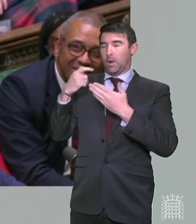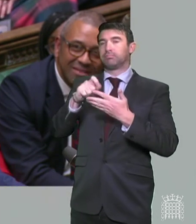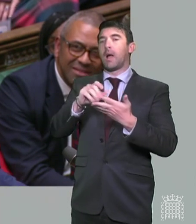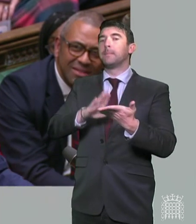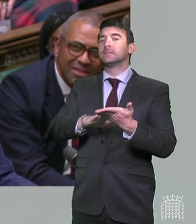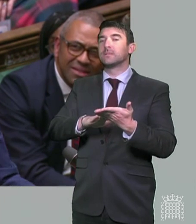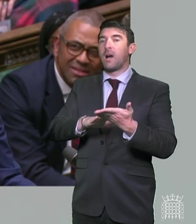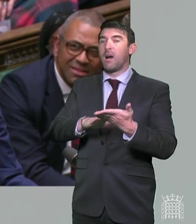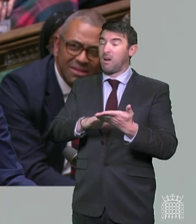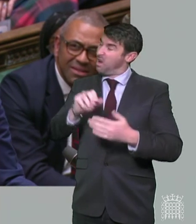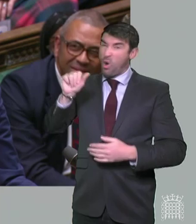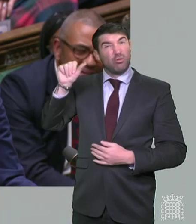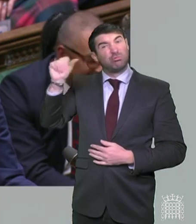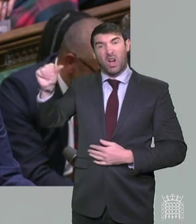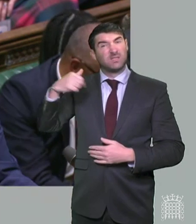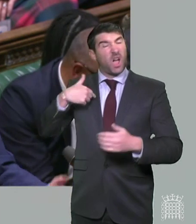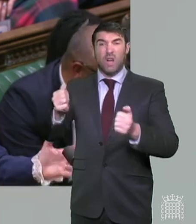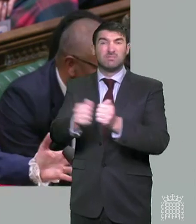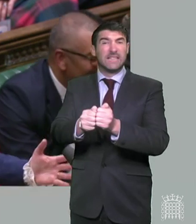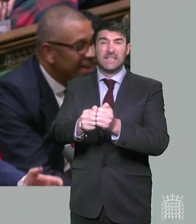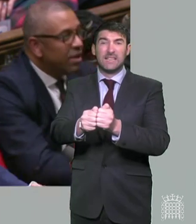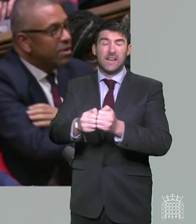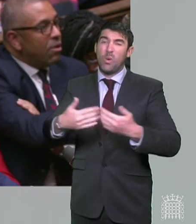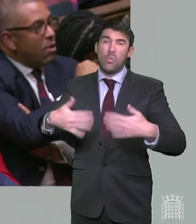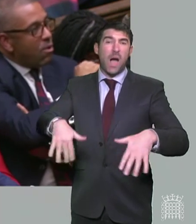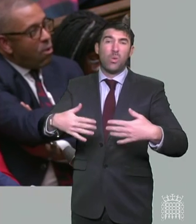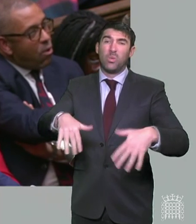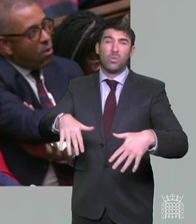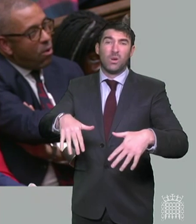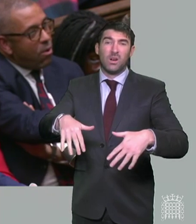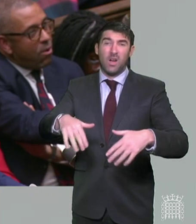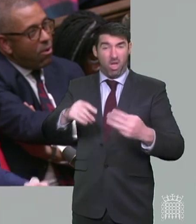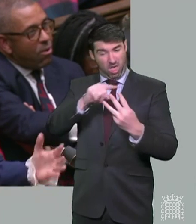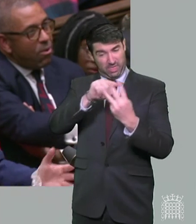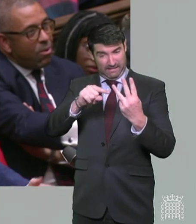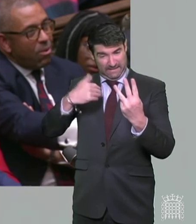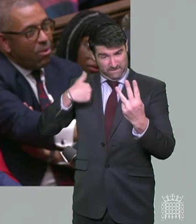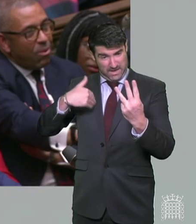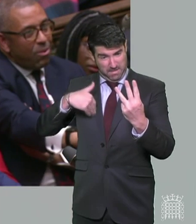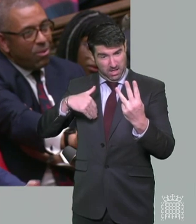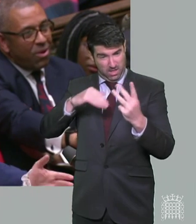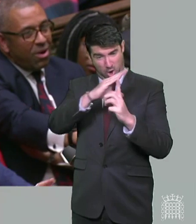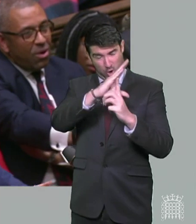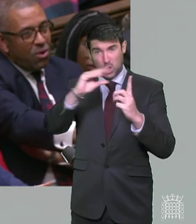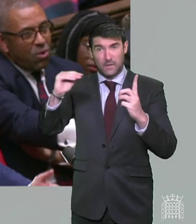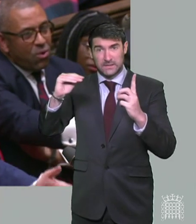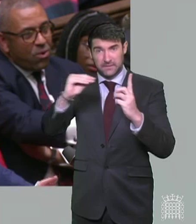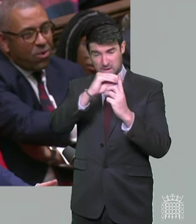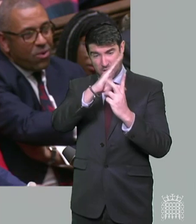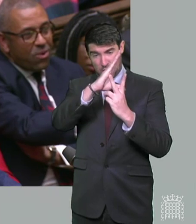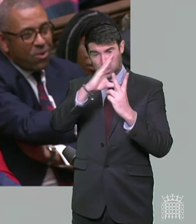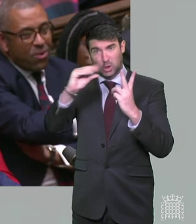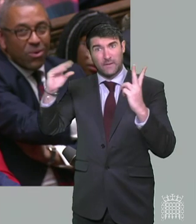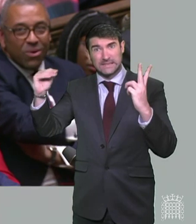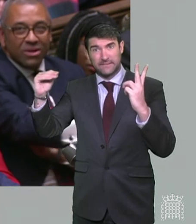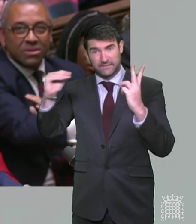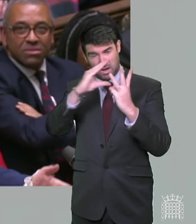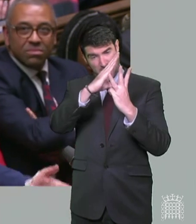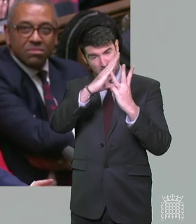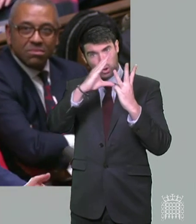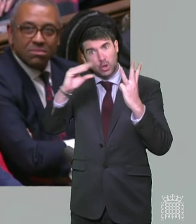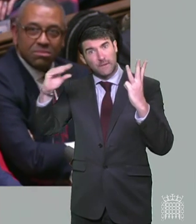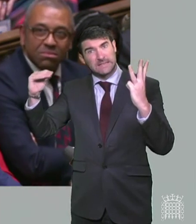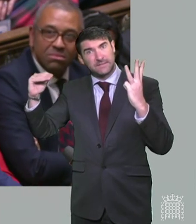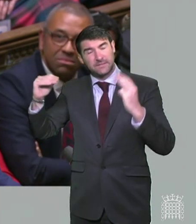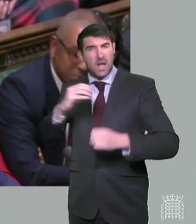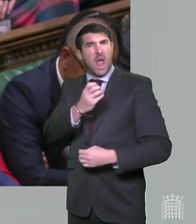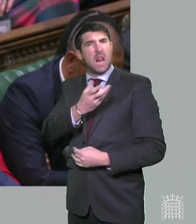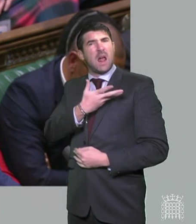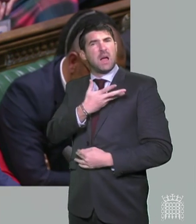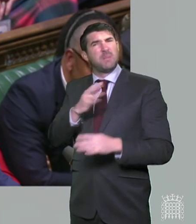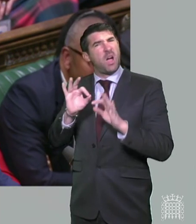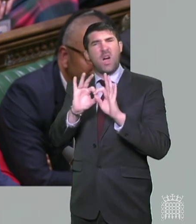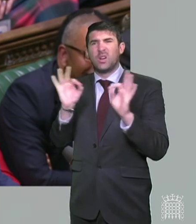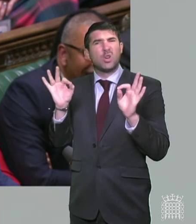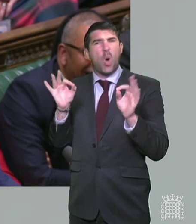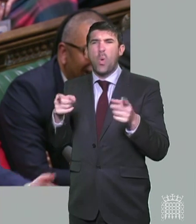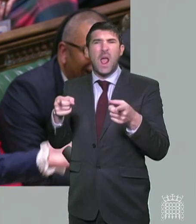It is quite extraordinary, is it not, that there does not seem to be the ability in the Labour party to find a female leader, or indeed a leader who does not come from north London?